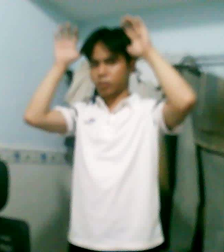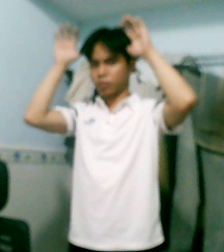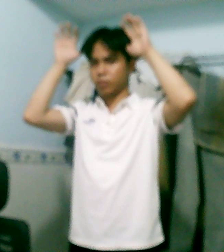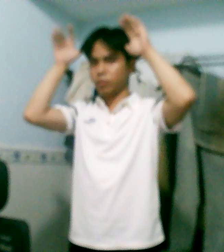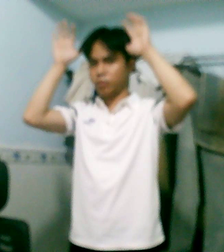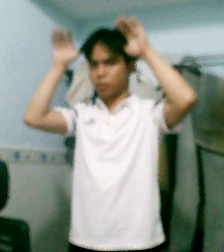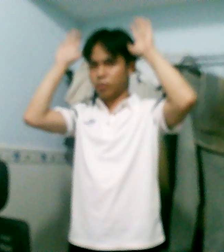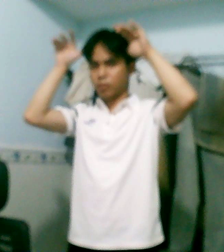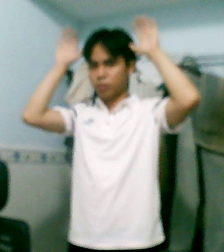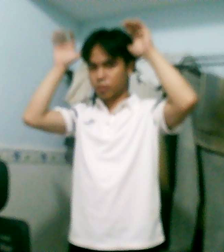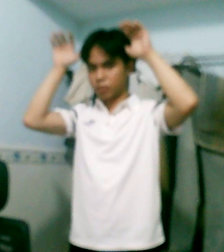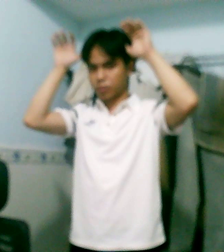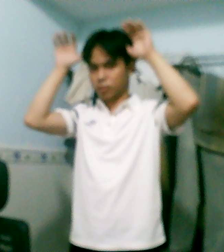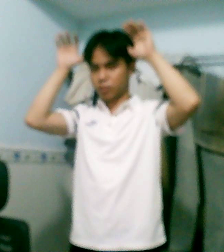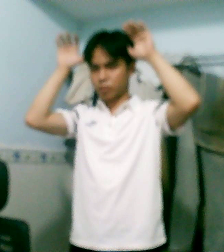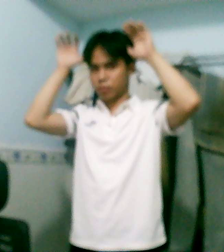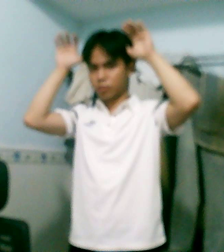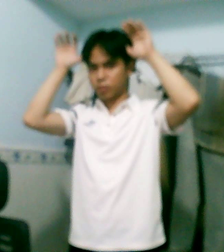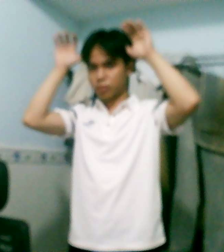cho